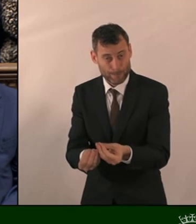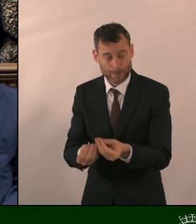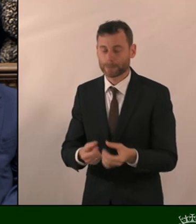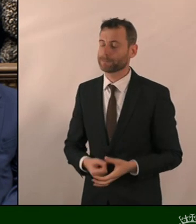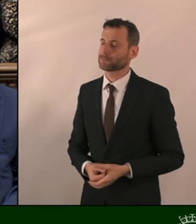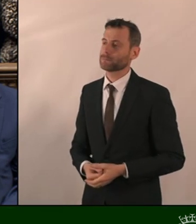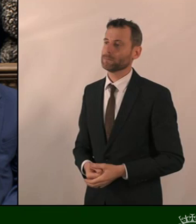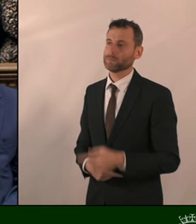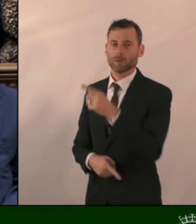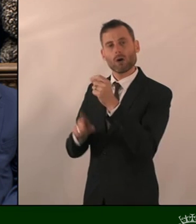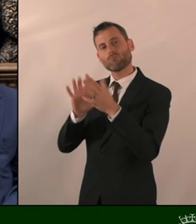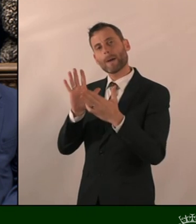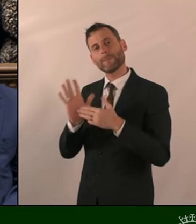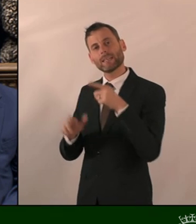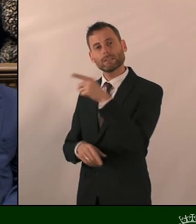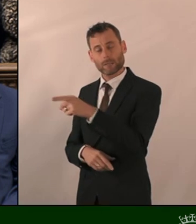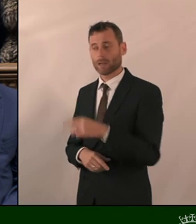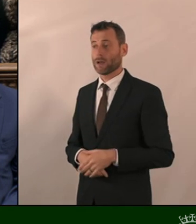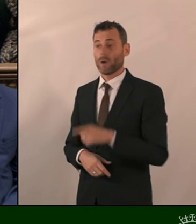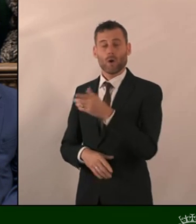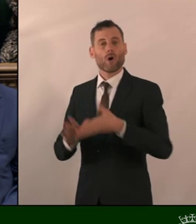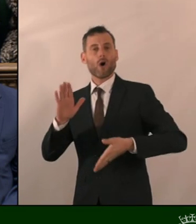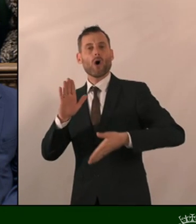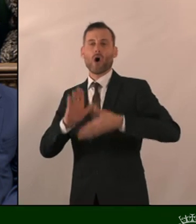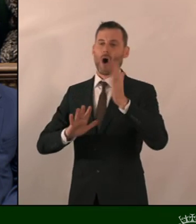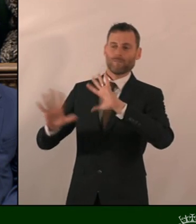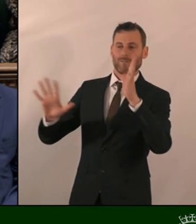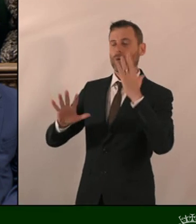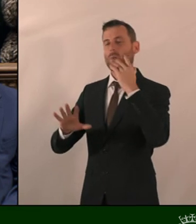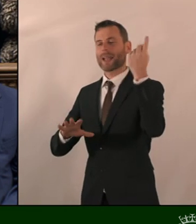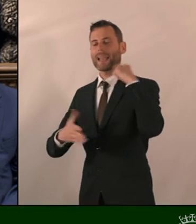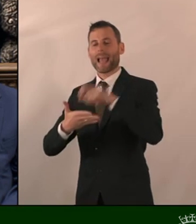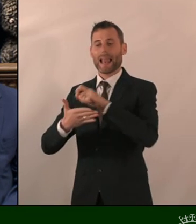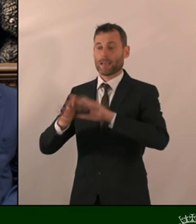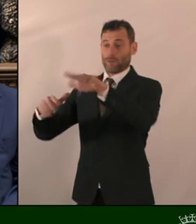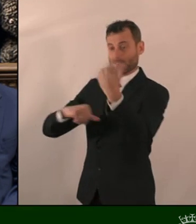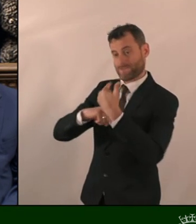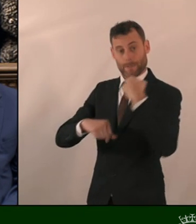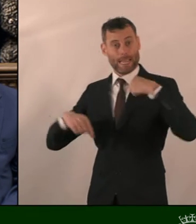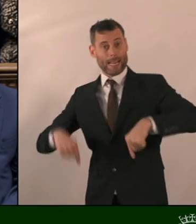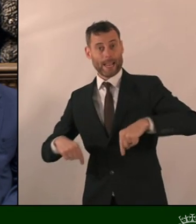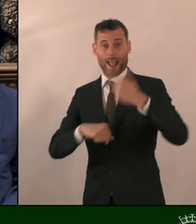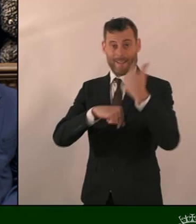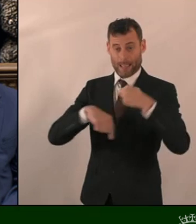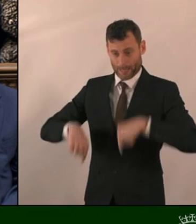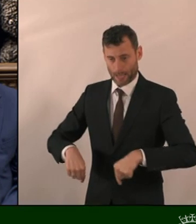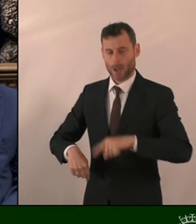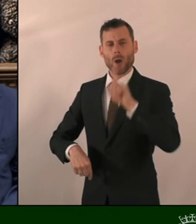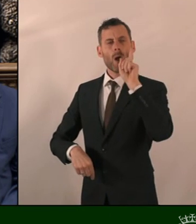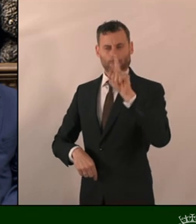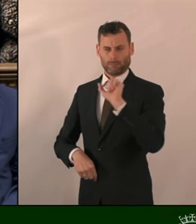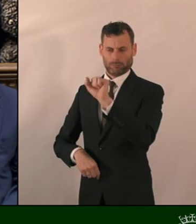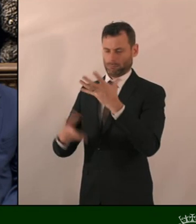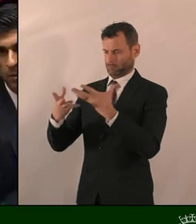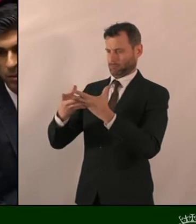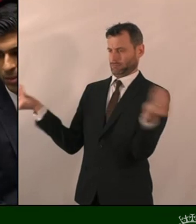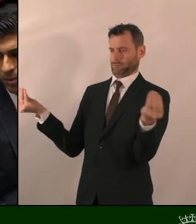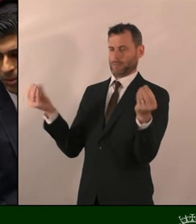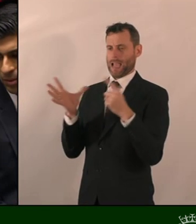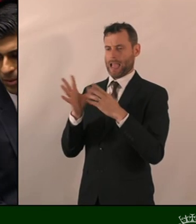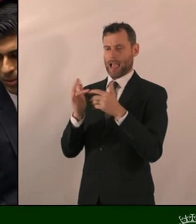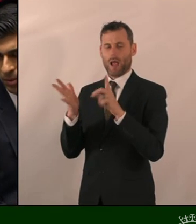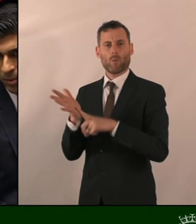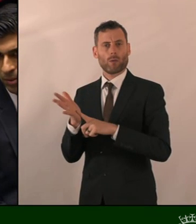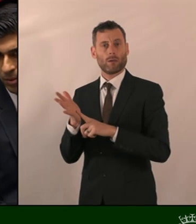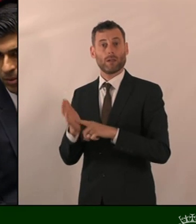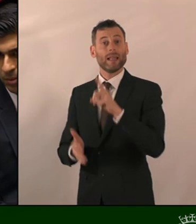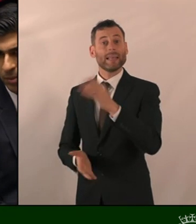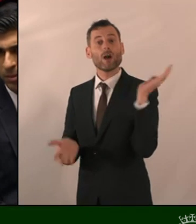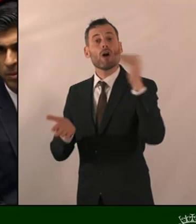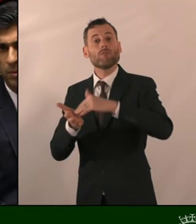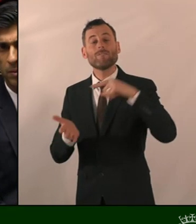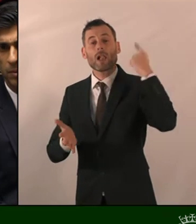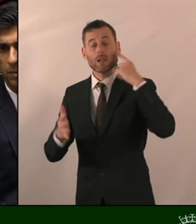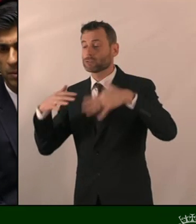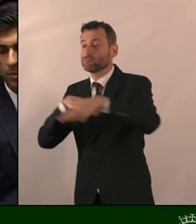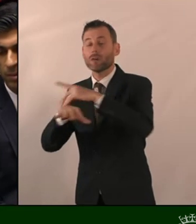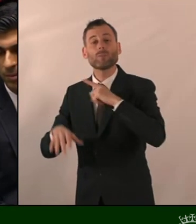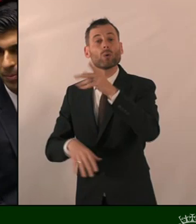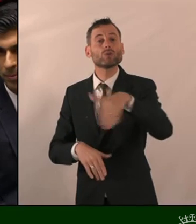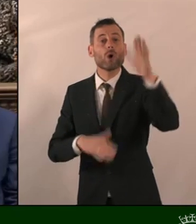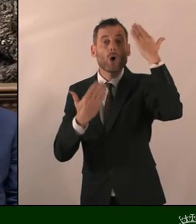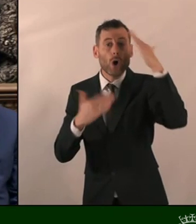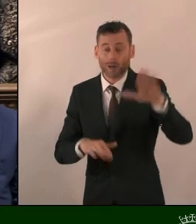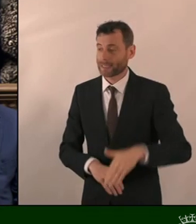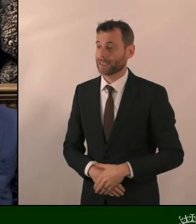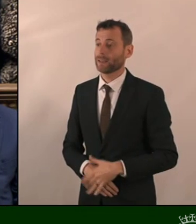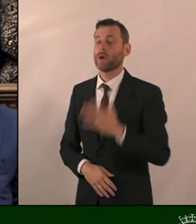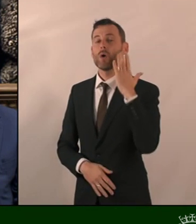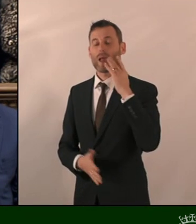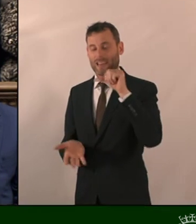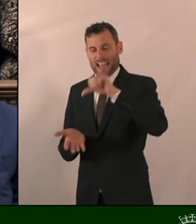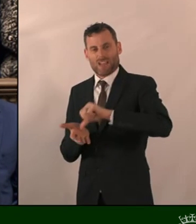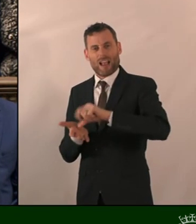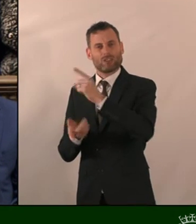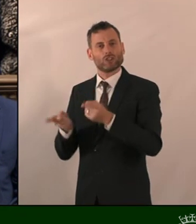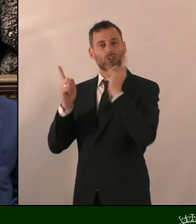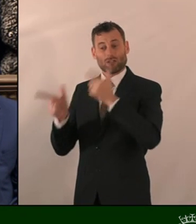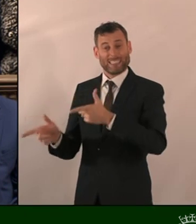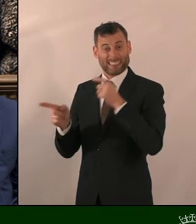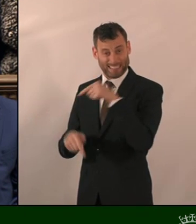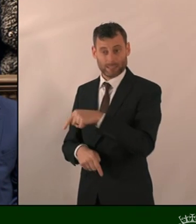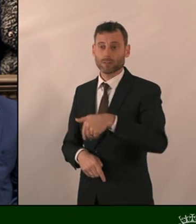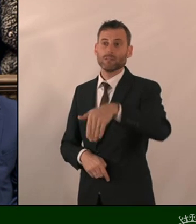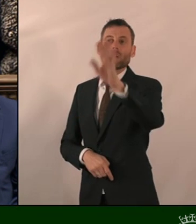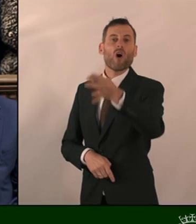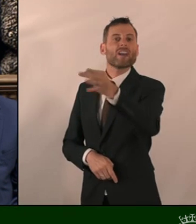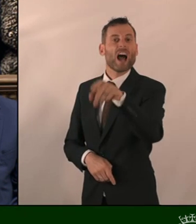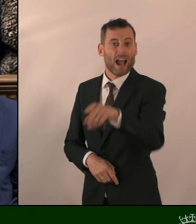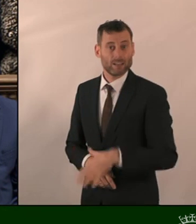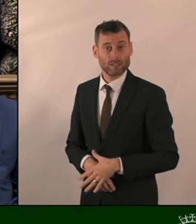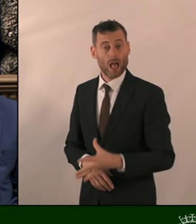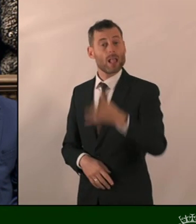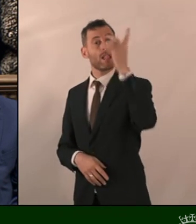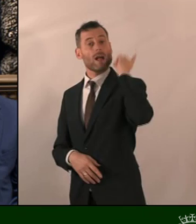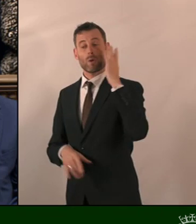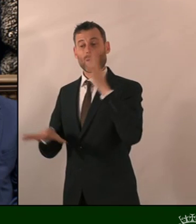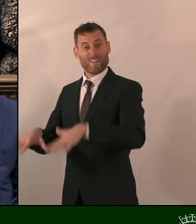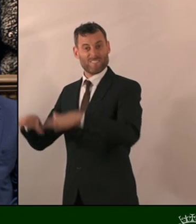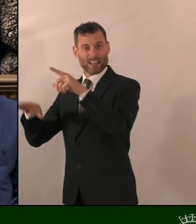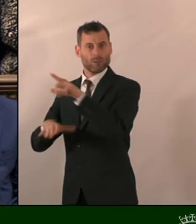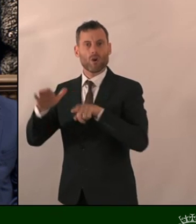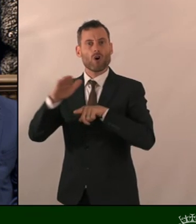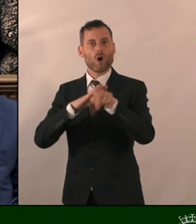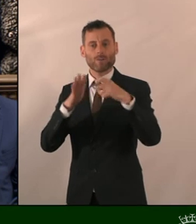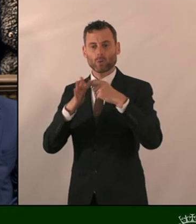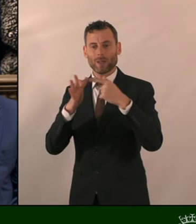The Prime Minister was keen to pose for cameras when there was a crisis on during the election, but he often goes AWOL: he was late to respond to the London riots because he was on holiday; he was on a private island when the Iranian general was assassinated; and last week he had his head in the sand in a mansion in Kent.